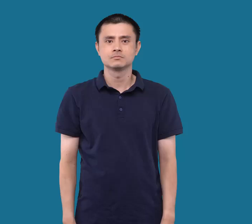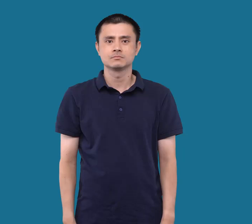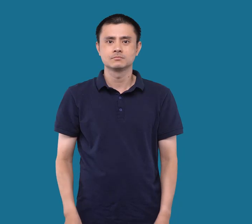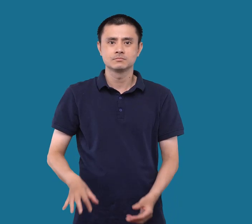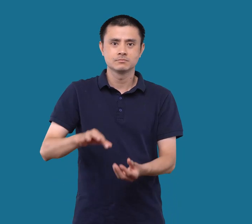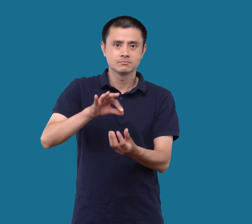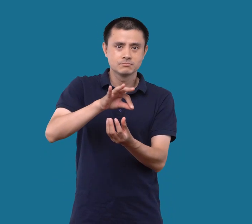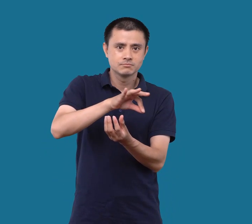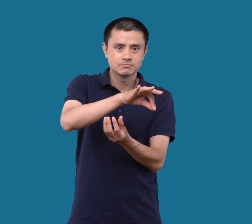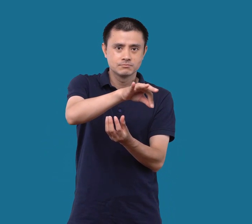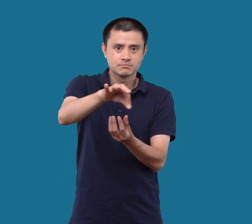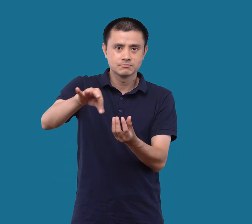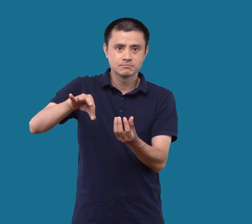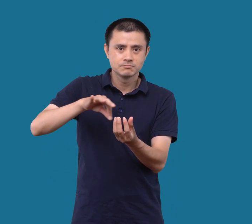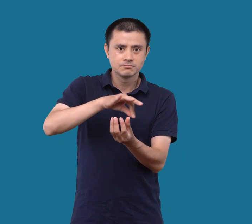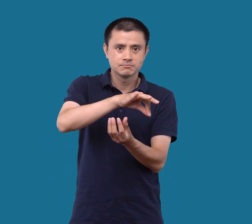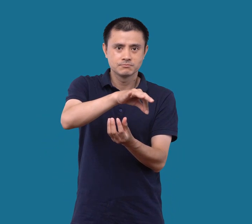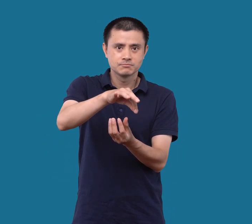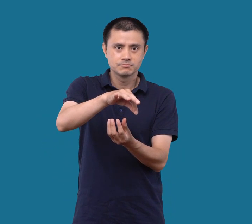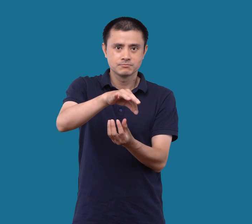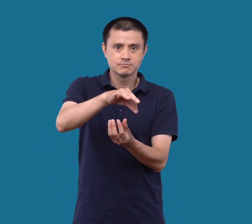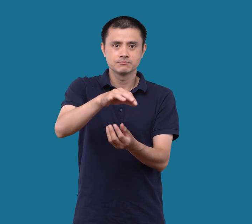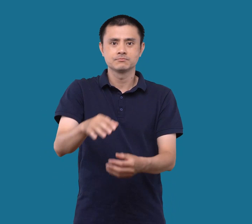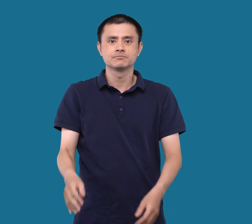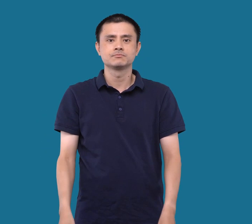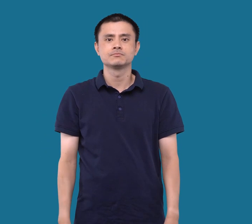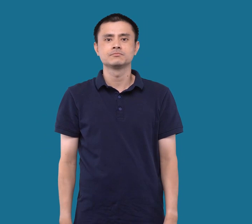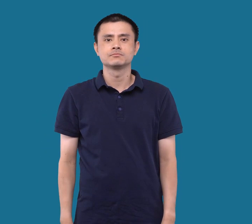củ khoai lang